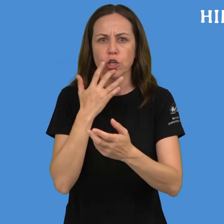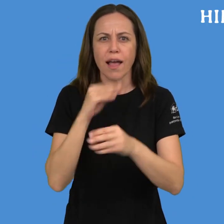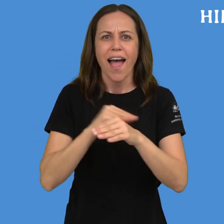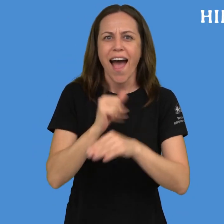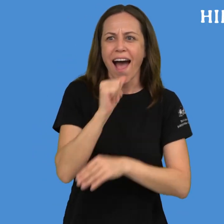alcohol